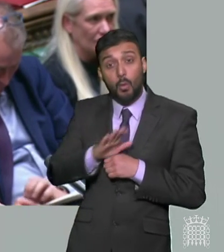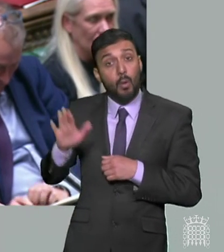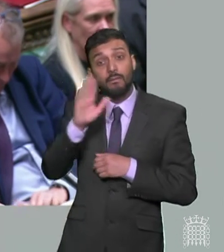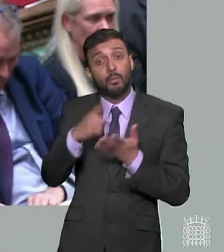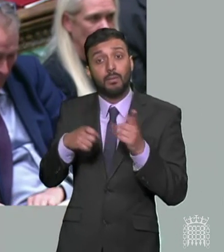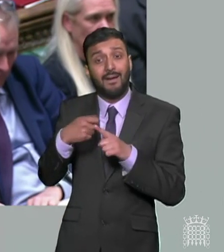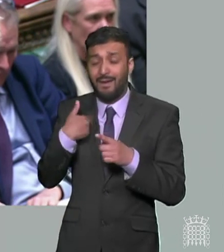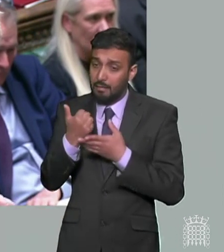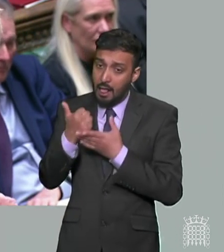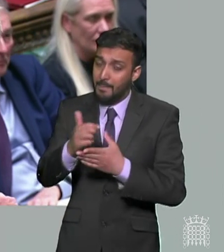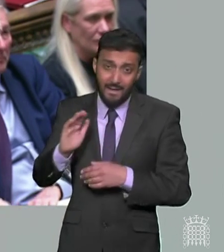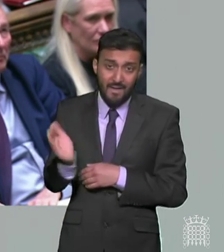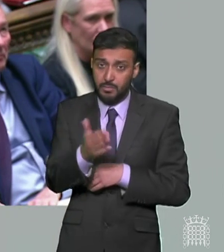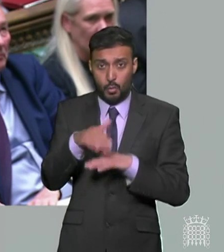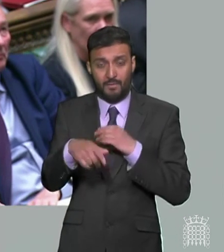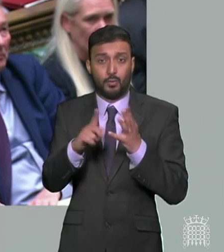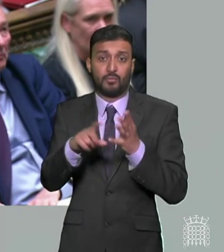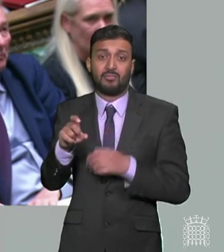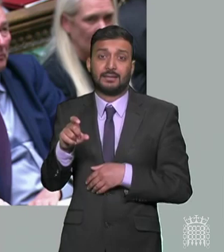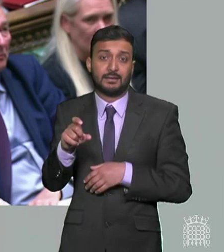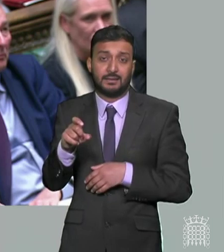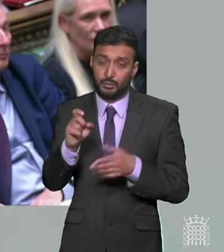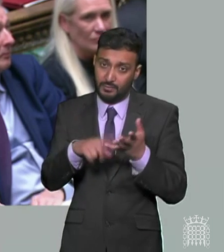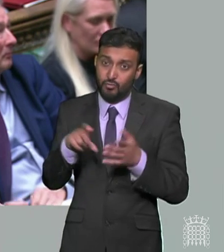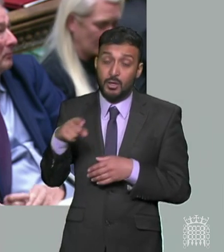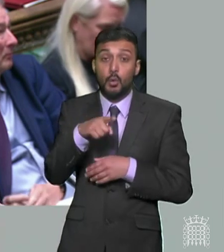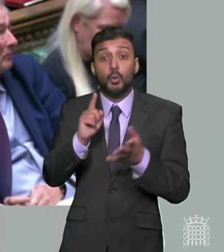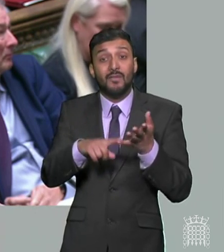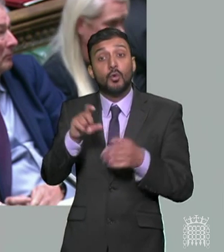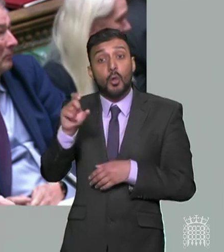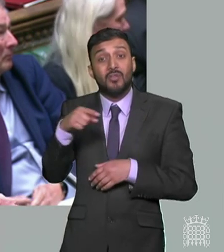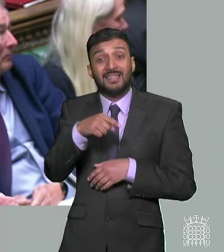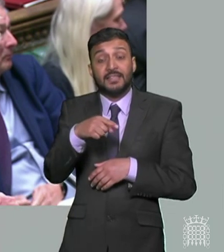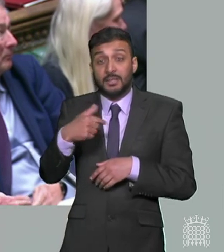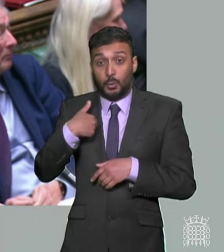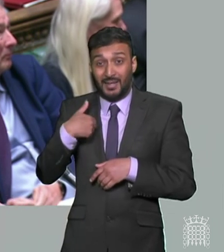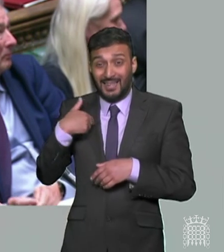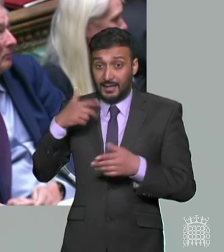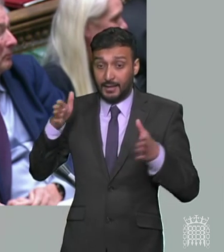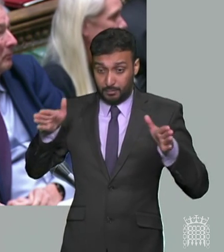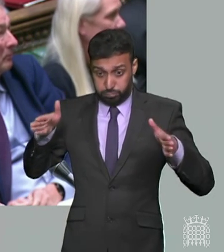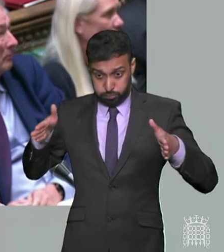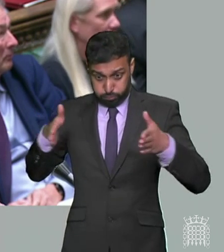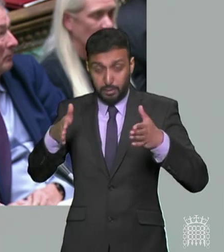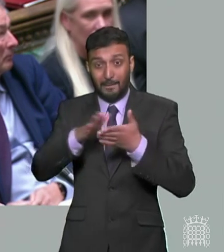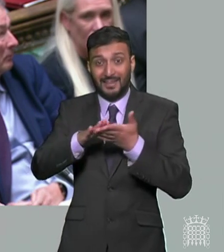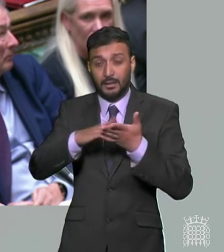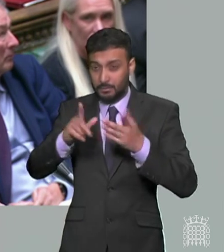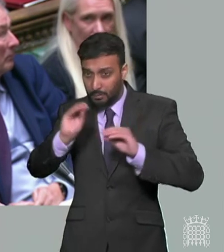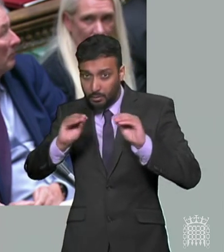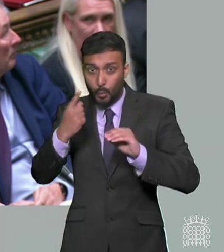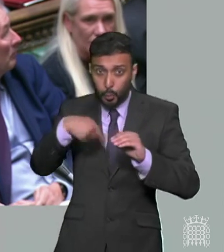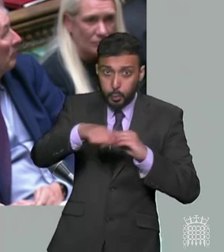The right honourable Gentleman asks about universal credit; we are tapering it so that working people get another £1,000 in their pocket.